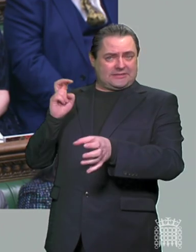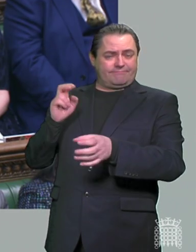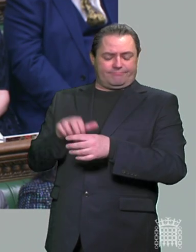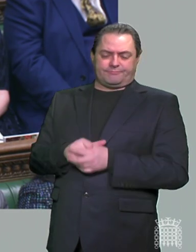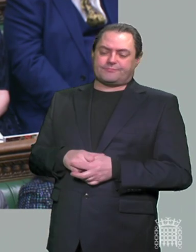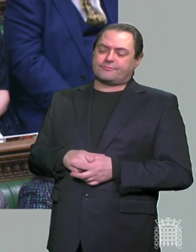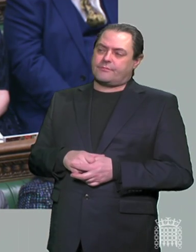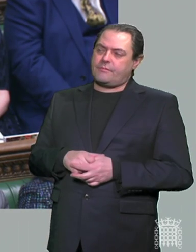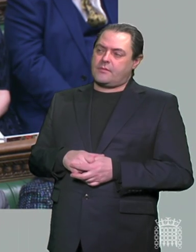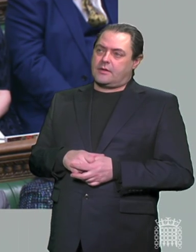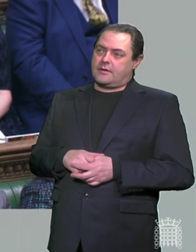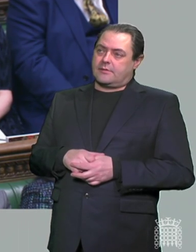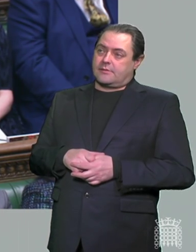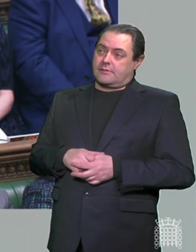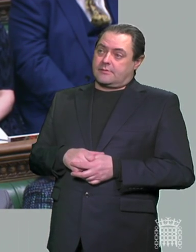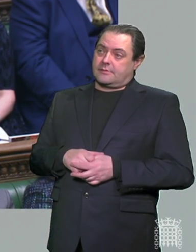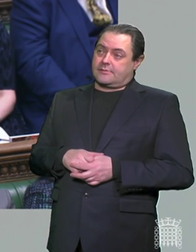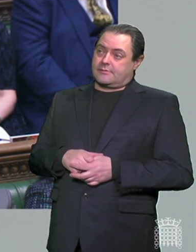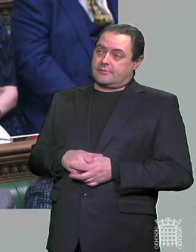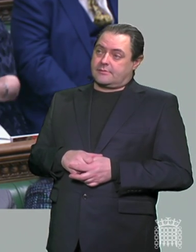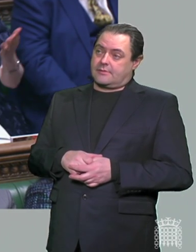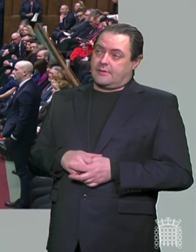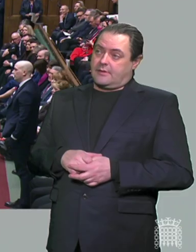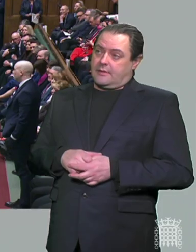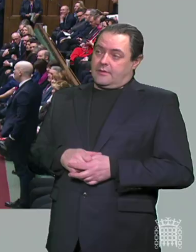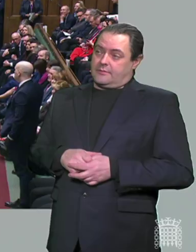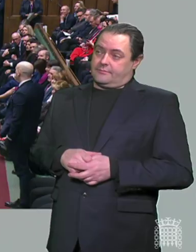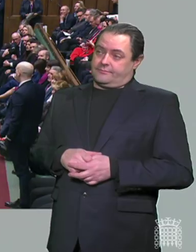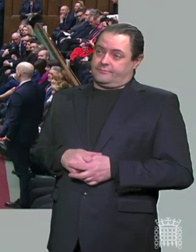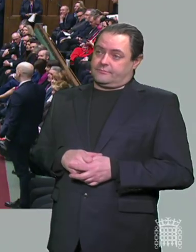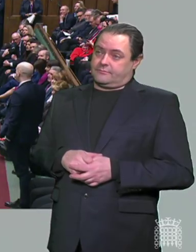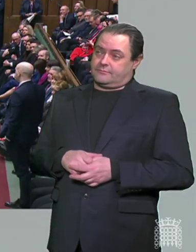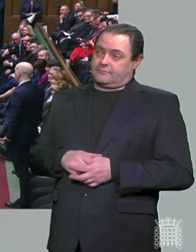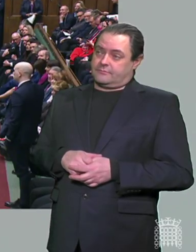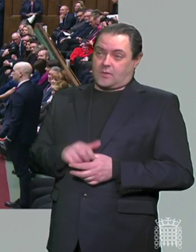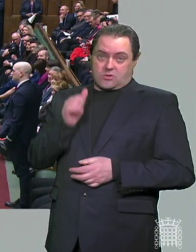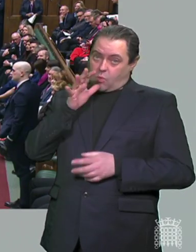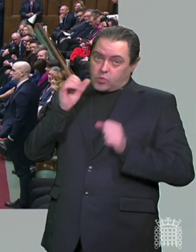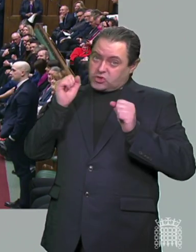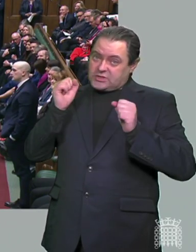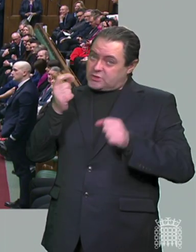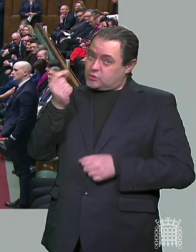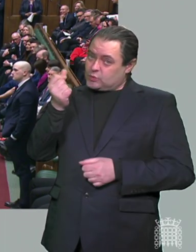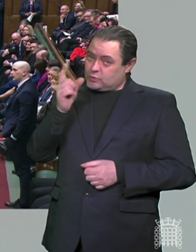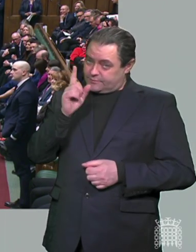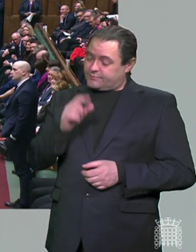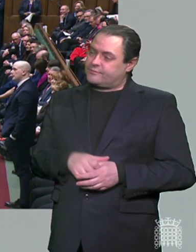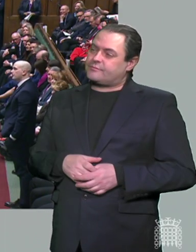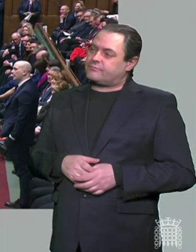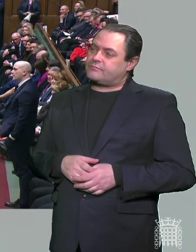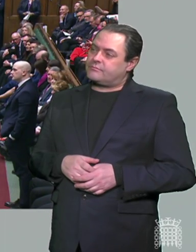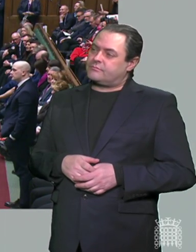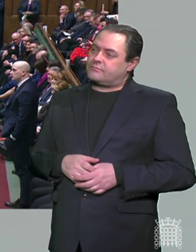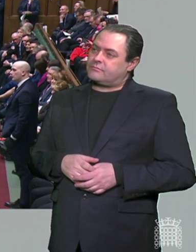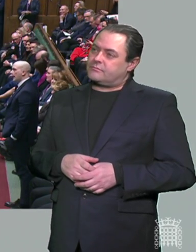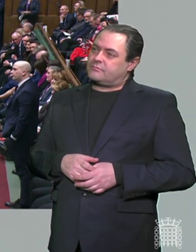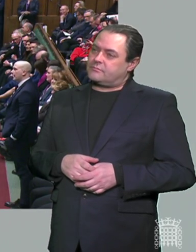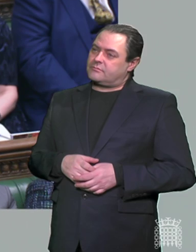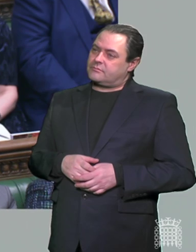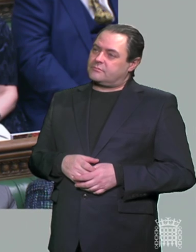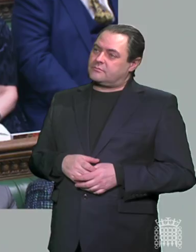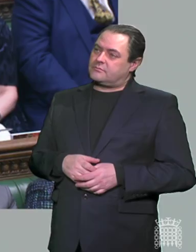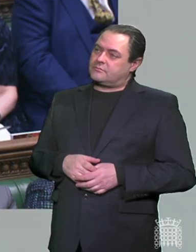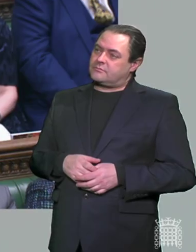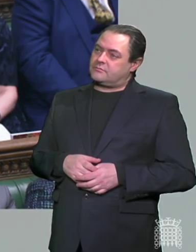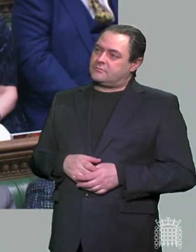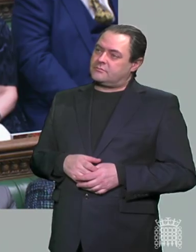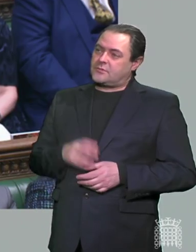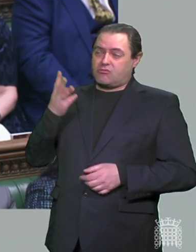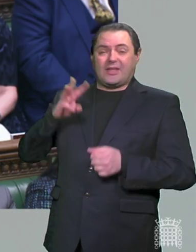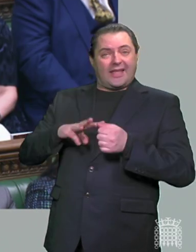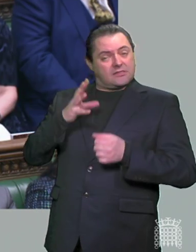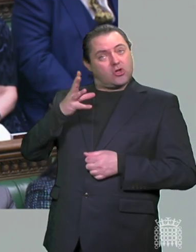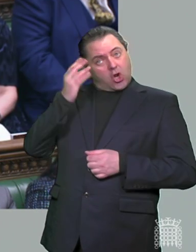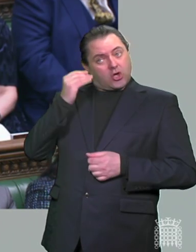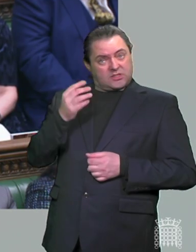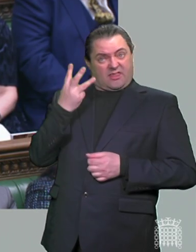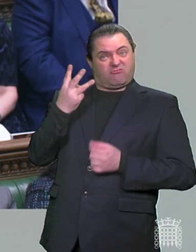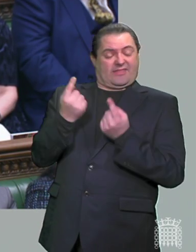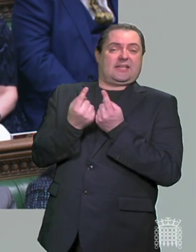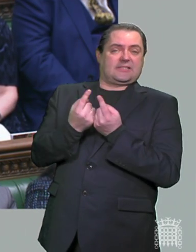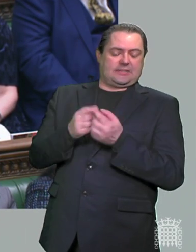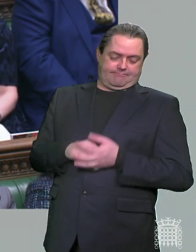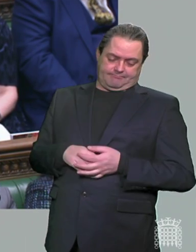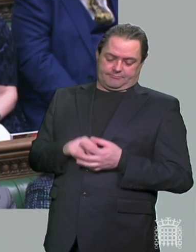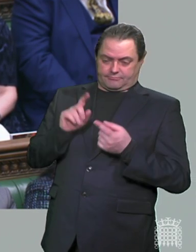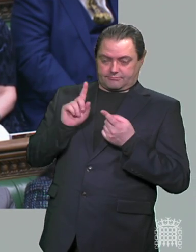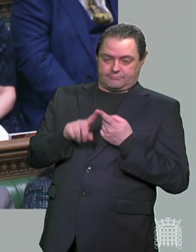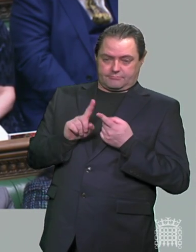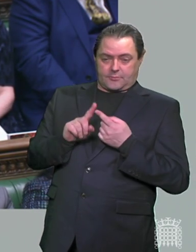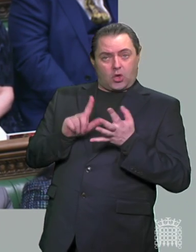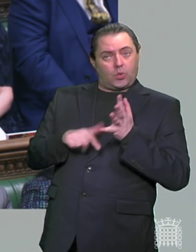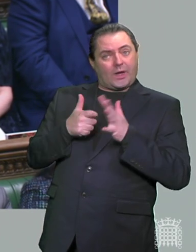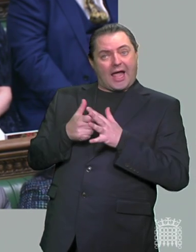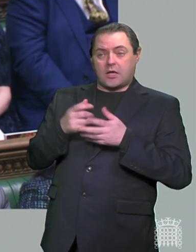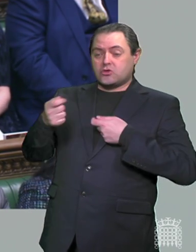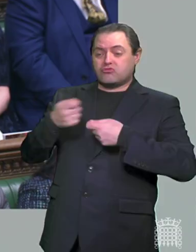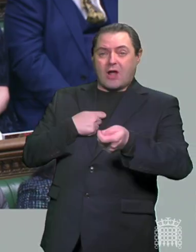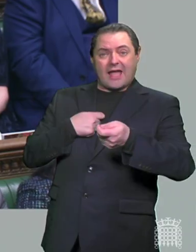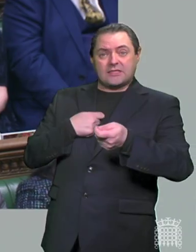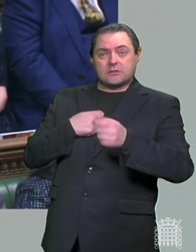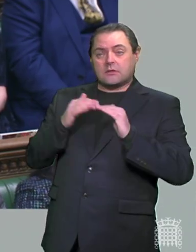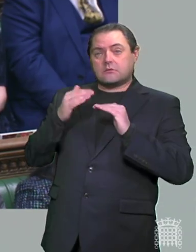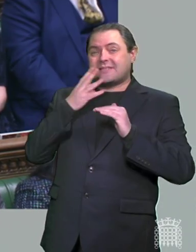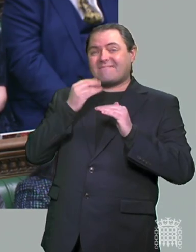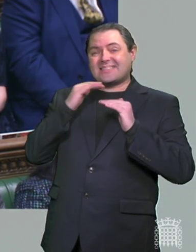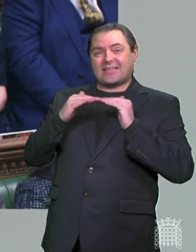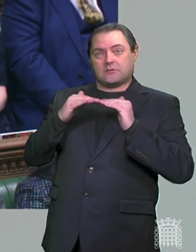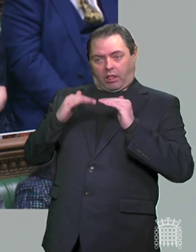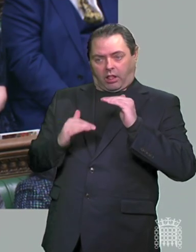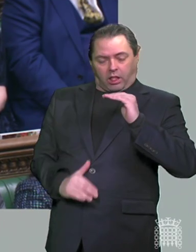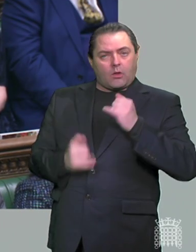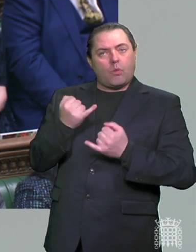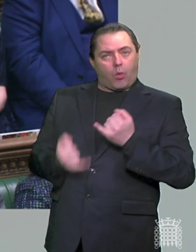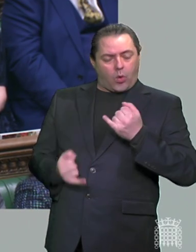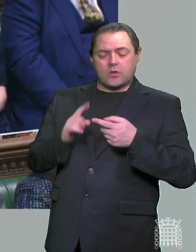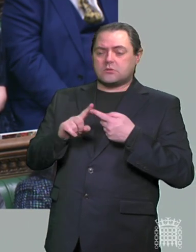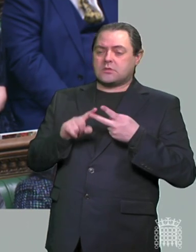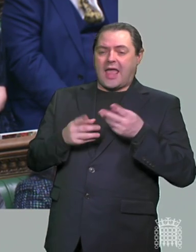Government Members will not be cheering in a moment, because we have learned three things: the UK’s trade deficit has grown, the economy is being hit to the tune